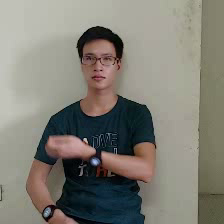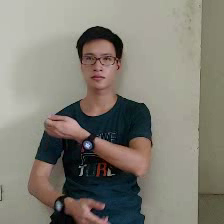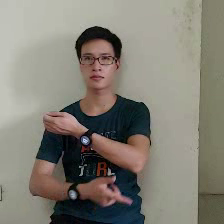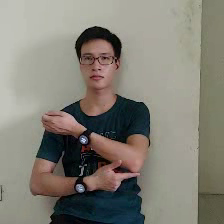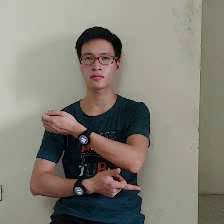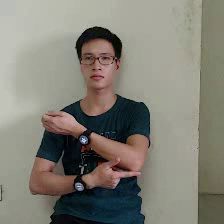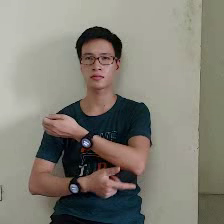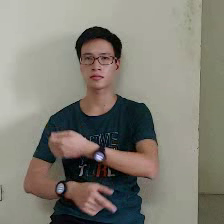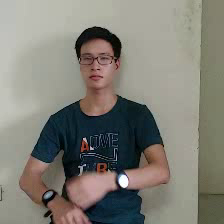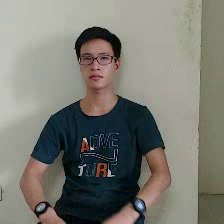Cám dỗ